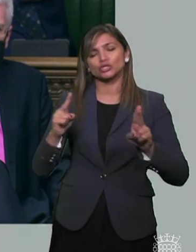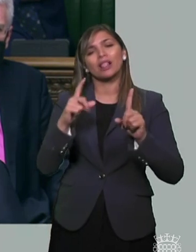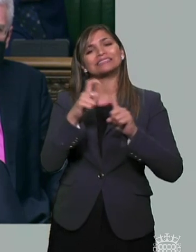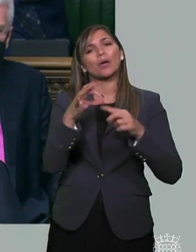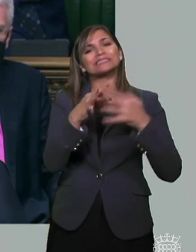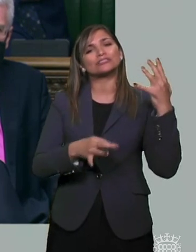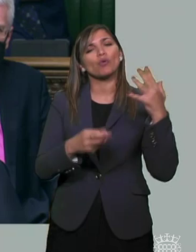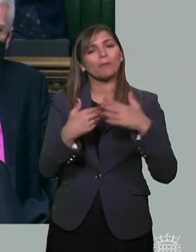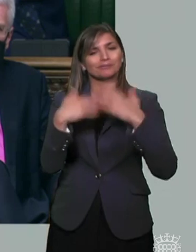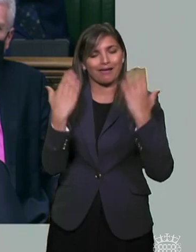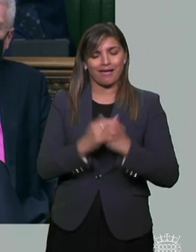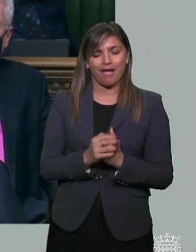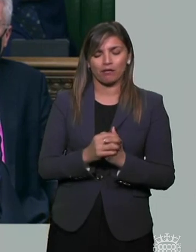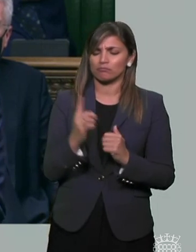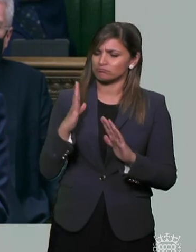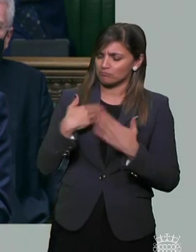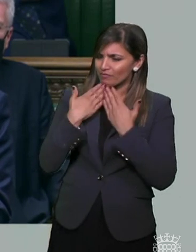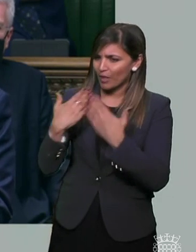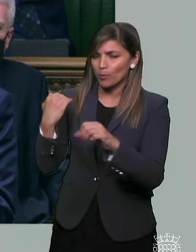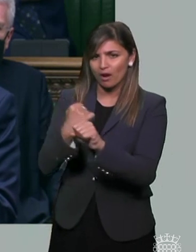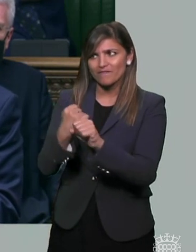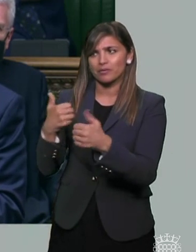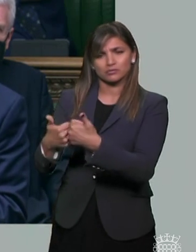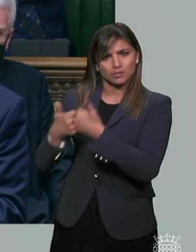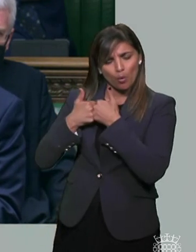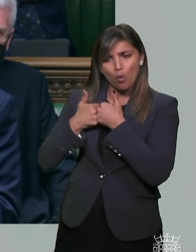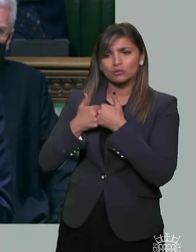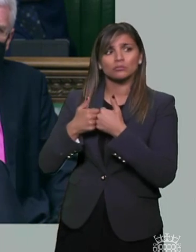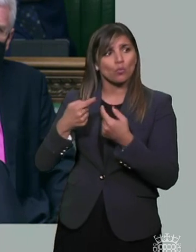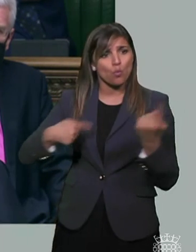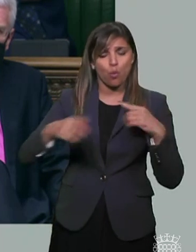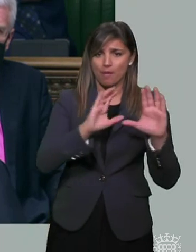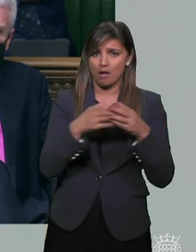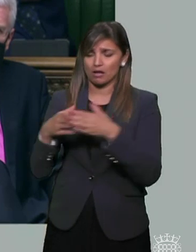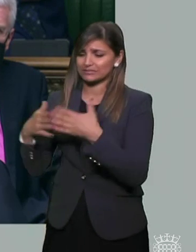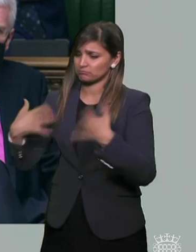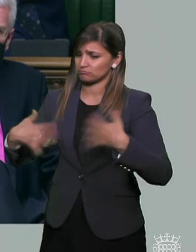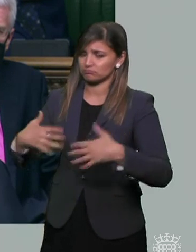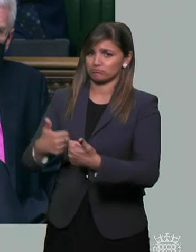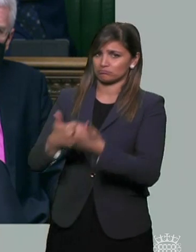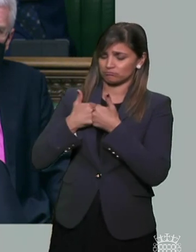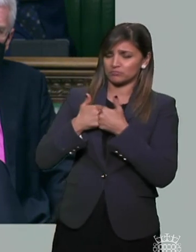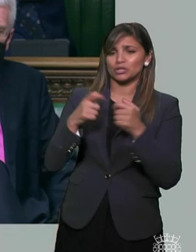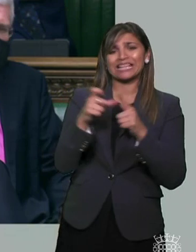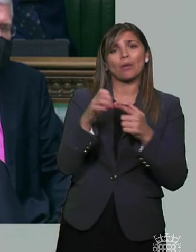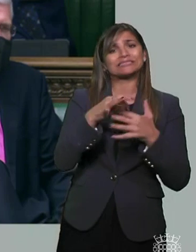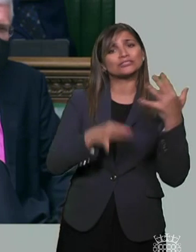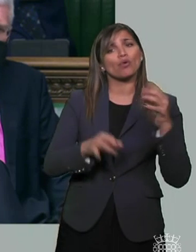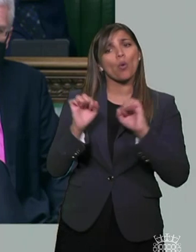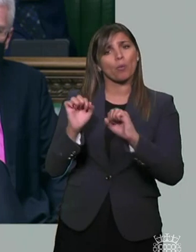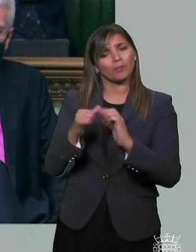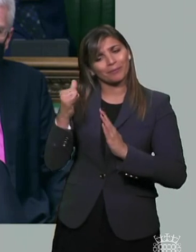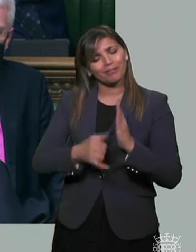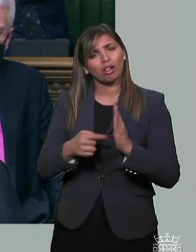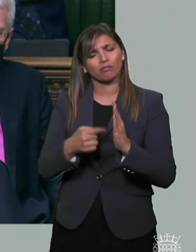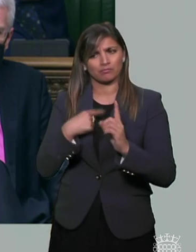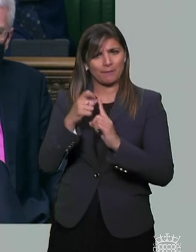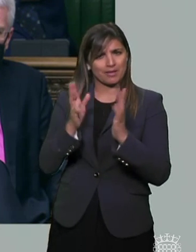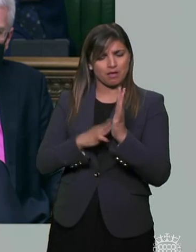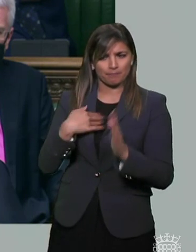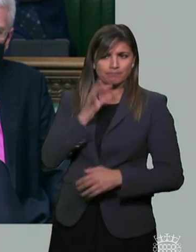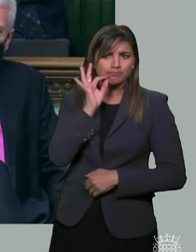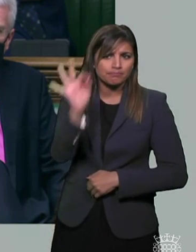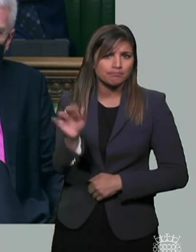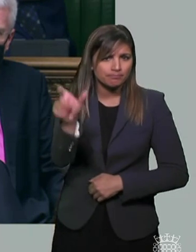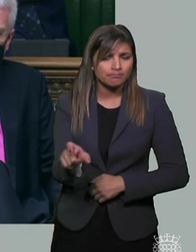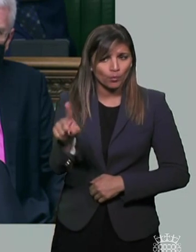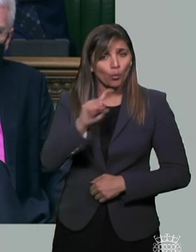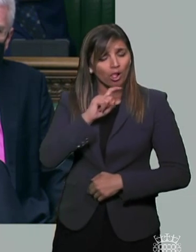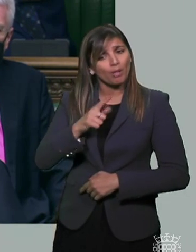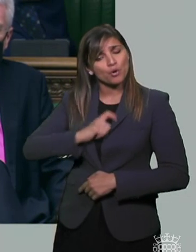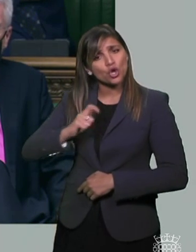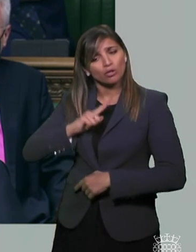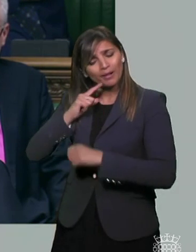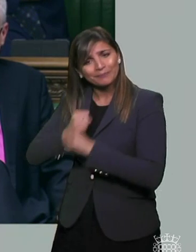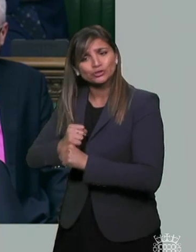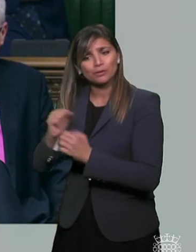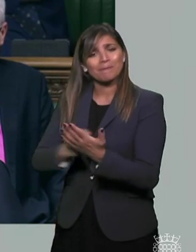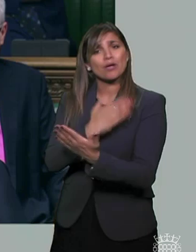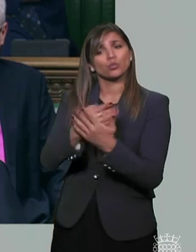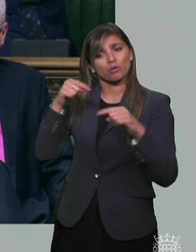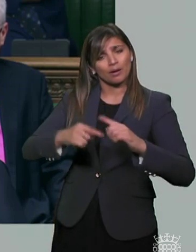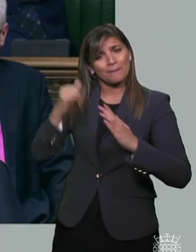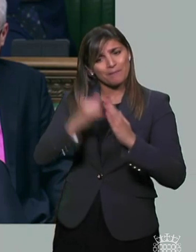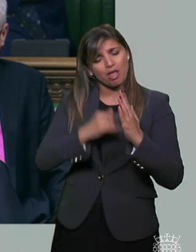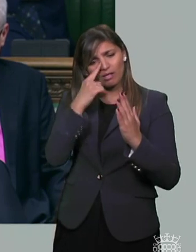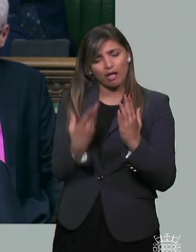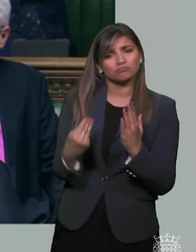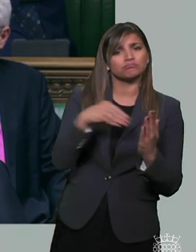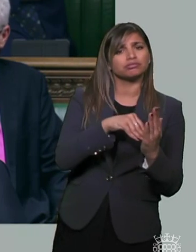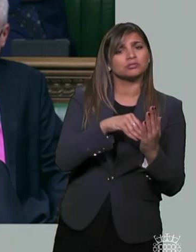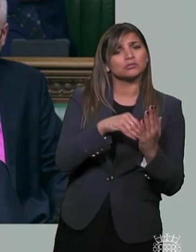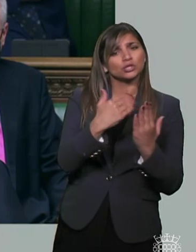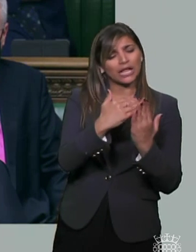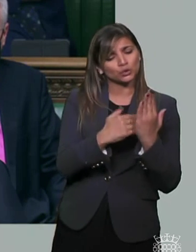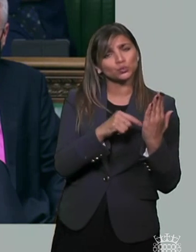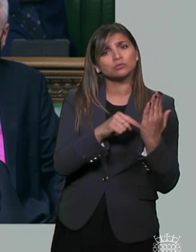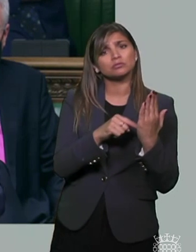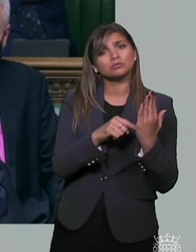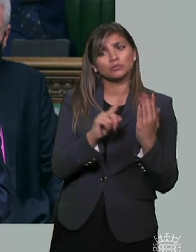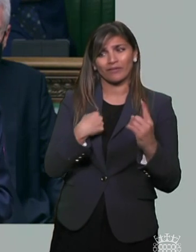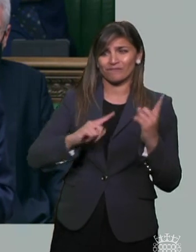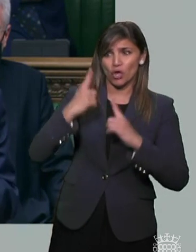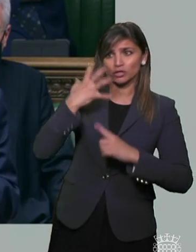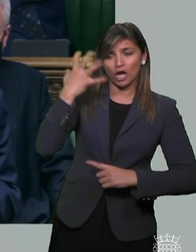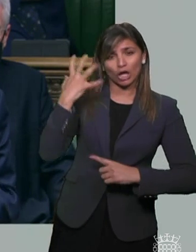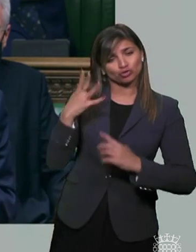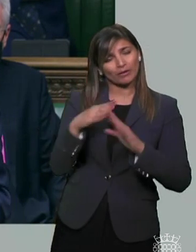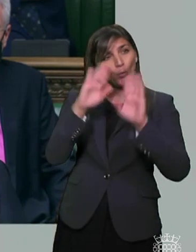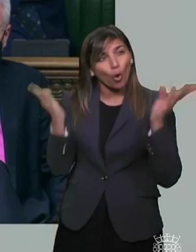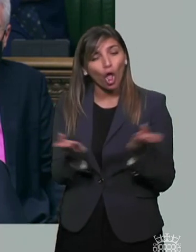In thanking the Government, and indeed all parties in the House, for their support for the Down Syndrome Bill, may I ask the Prime Minister if he will give his personal commitment to ensuring that we get that Bill on to the statute book before World Down Syndrome Day, so that we can be the first country in the world to do so?